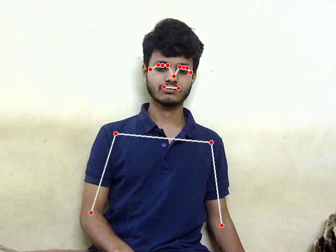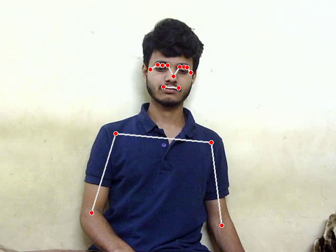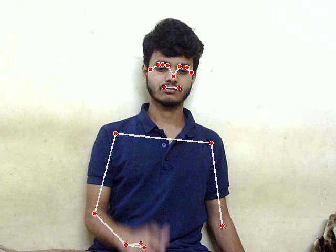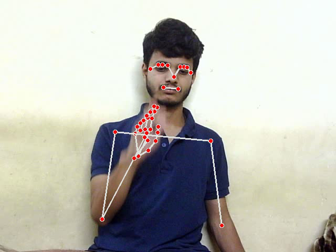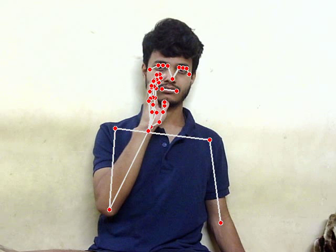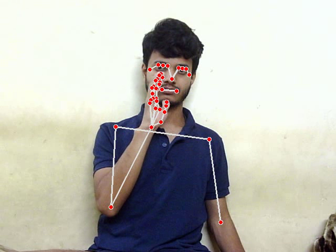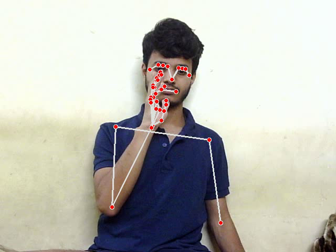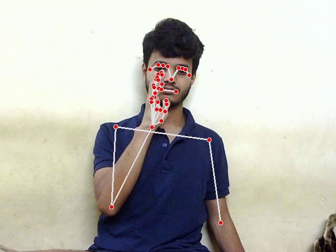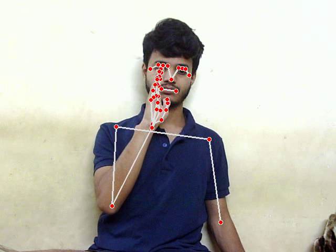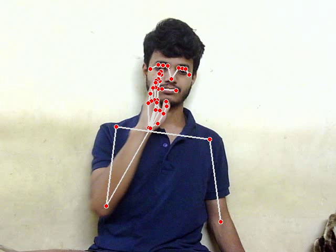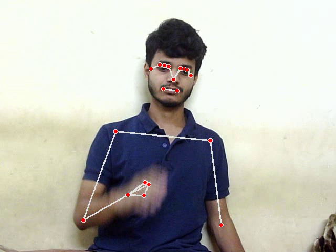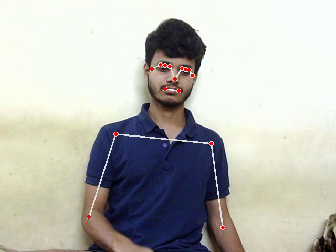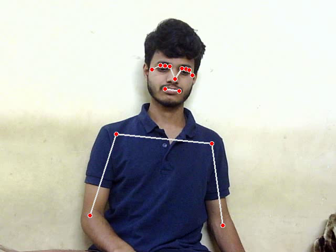mother